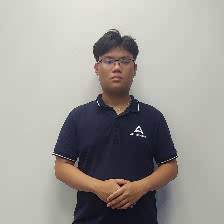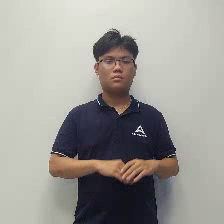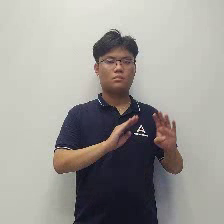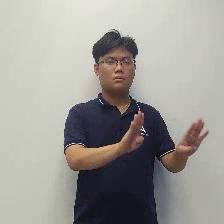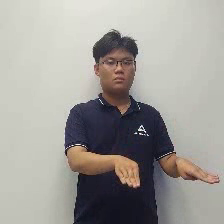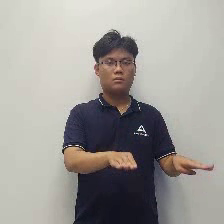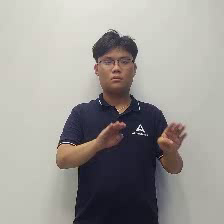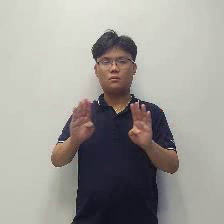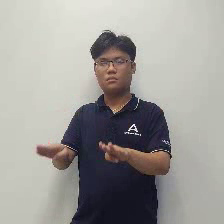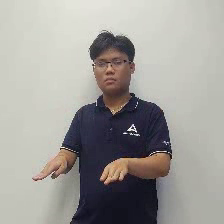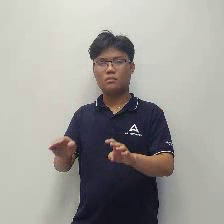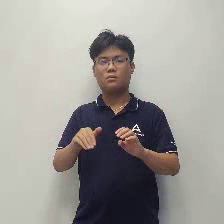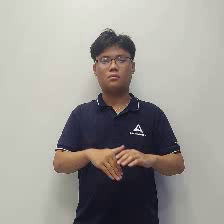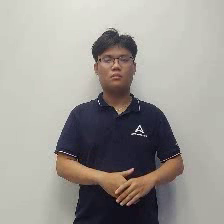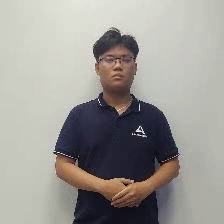Chậm lại